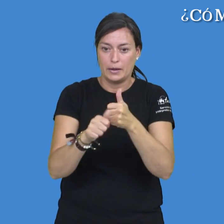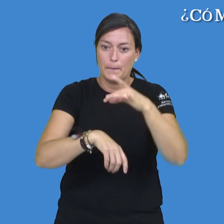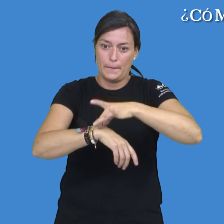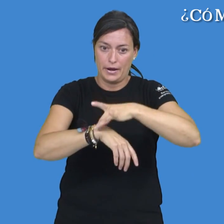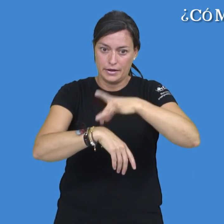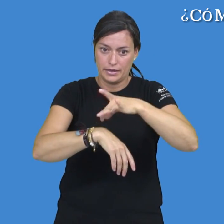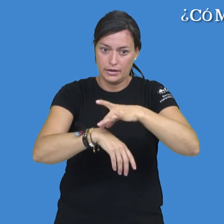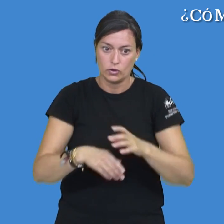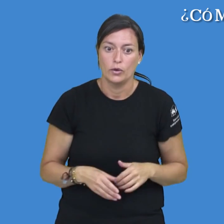enfermo